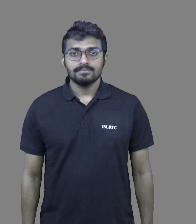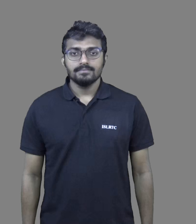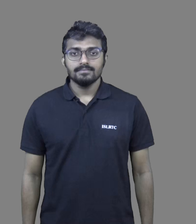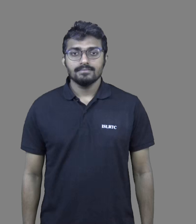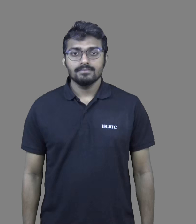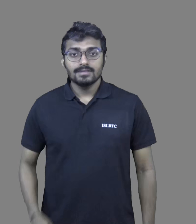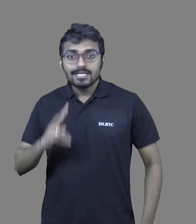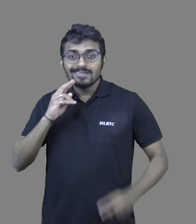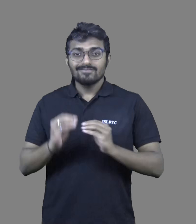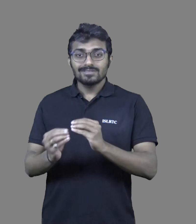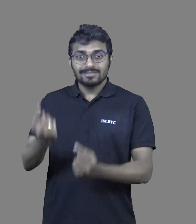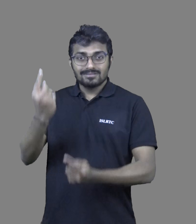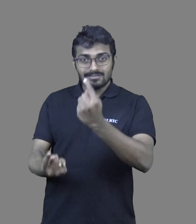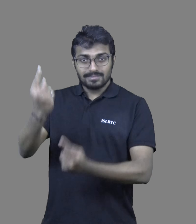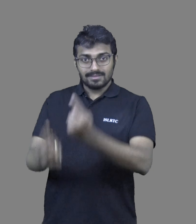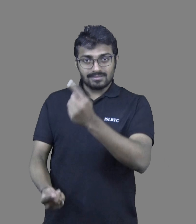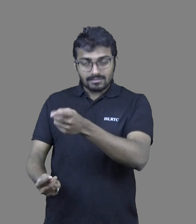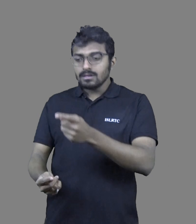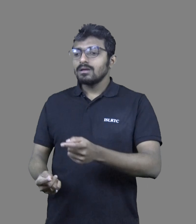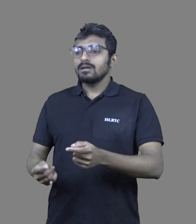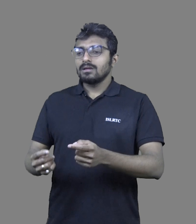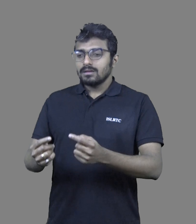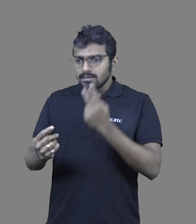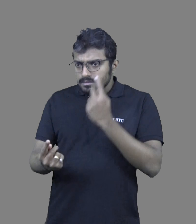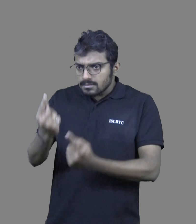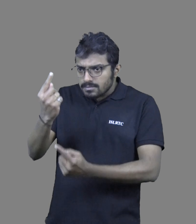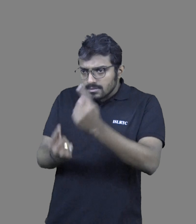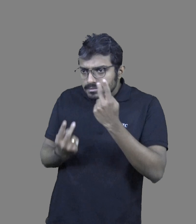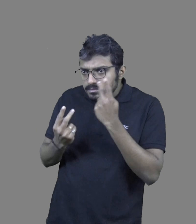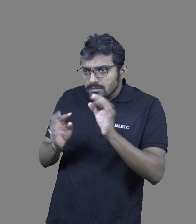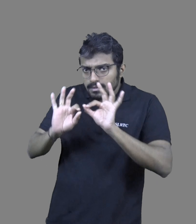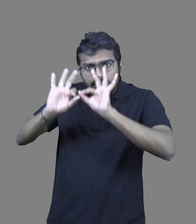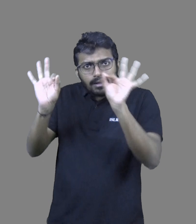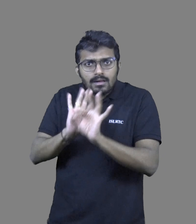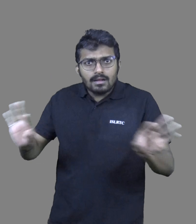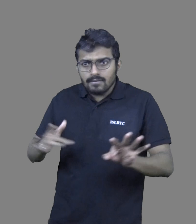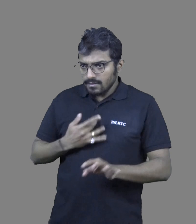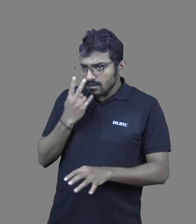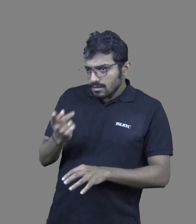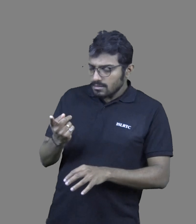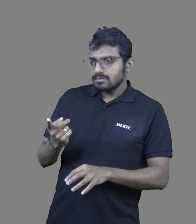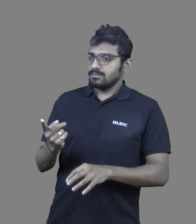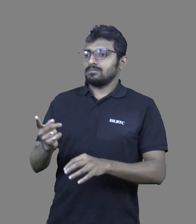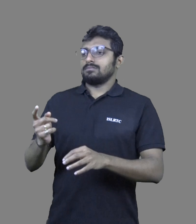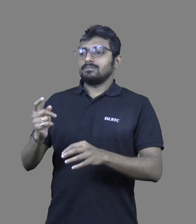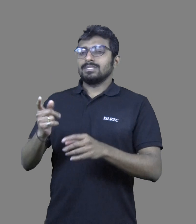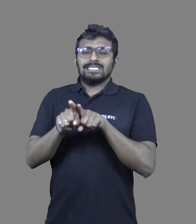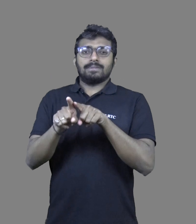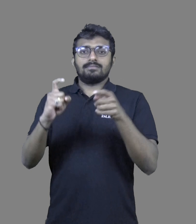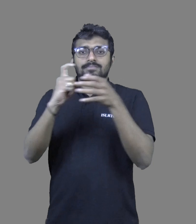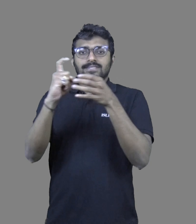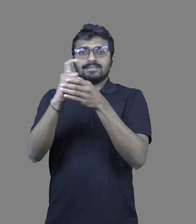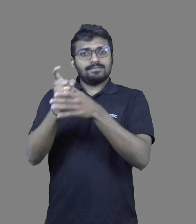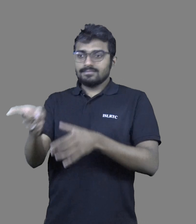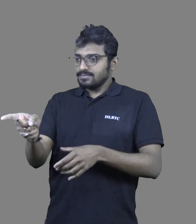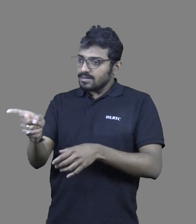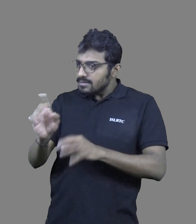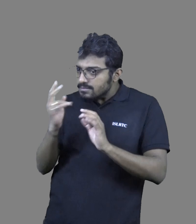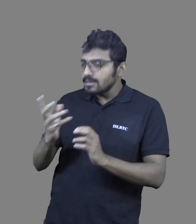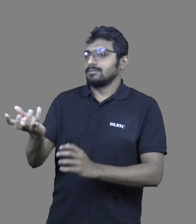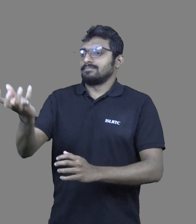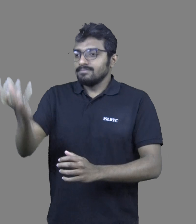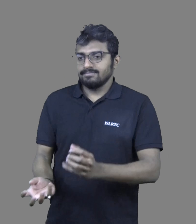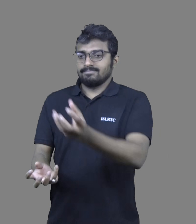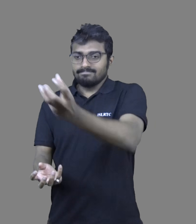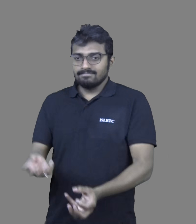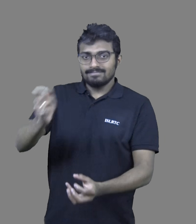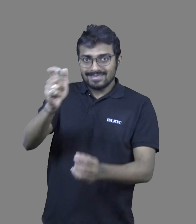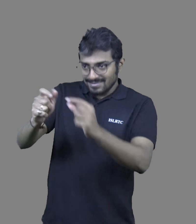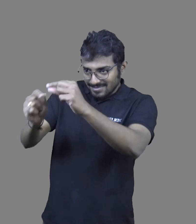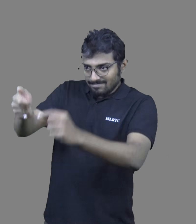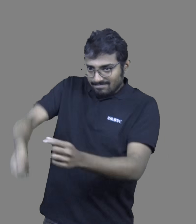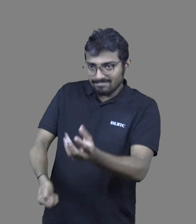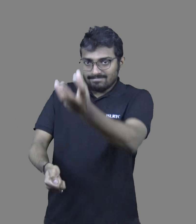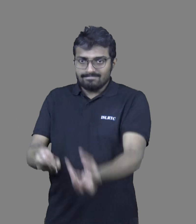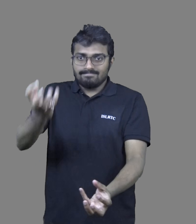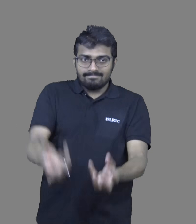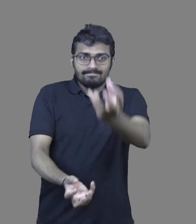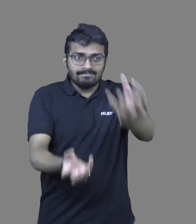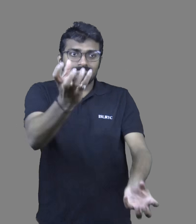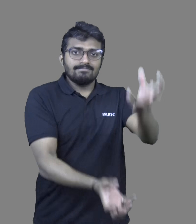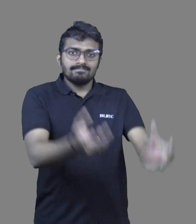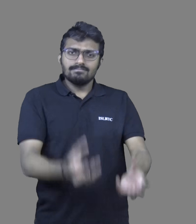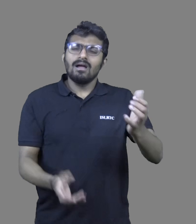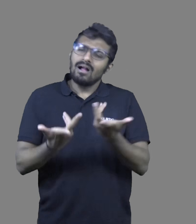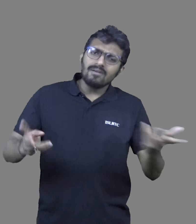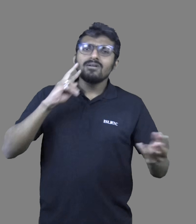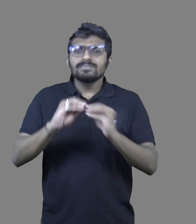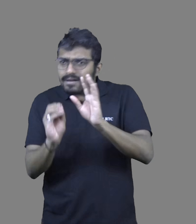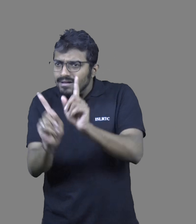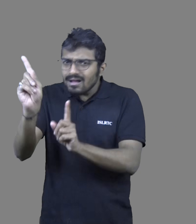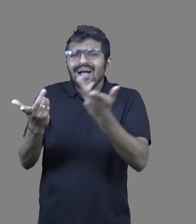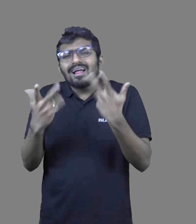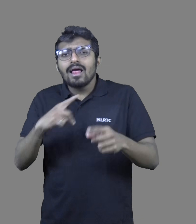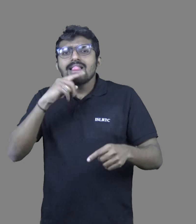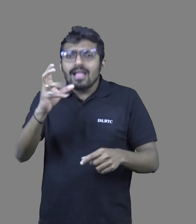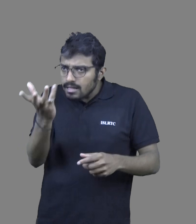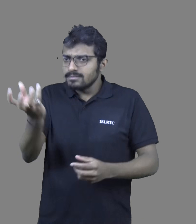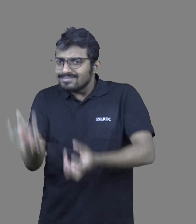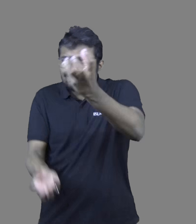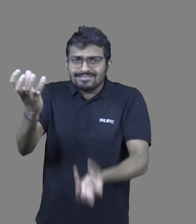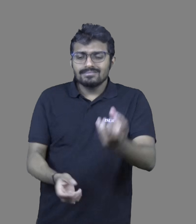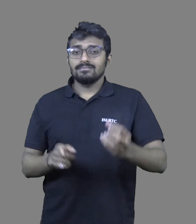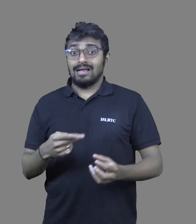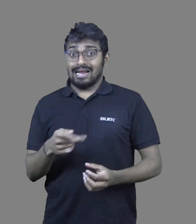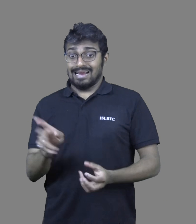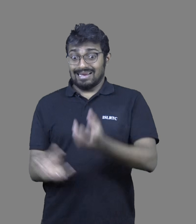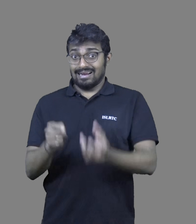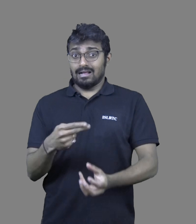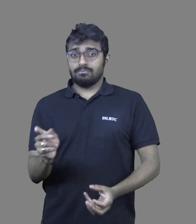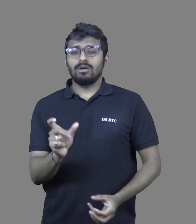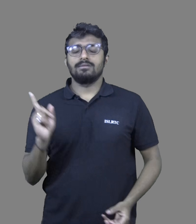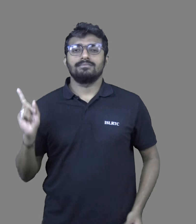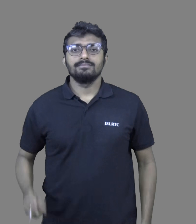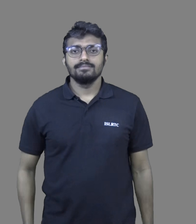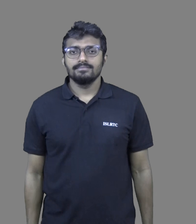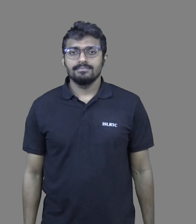Harvesting of Vegetables